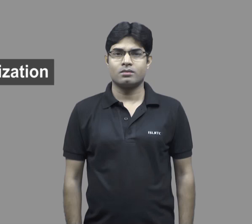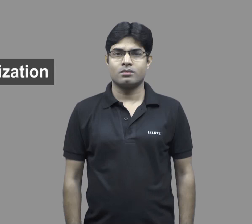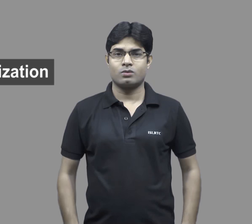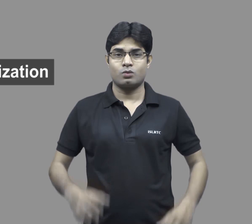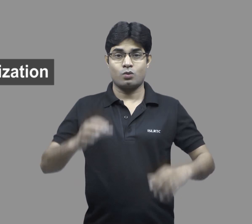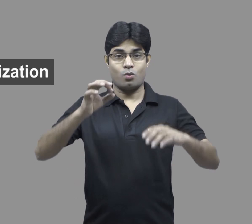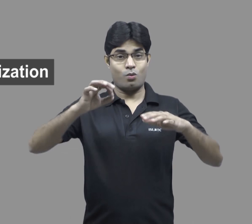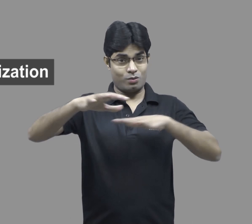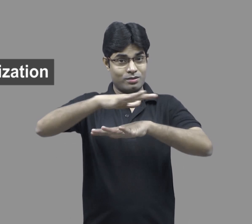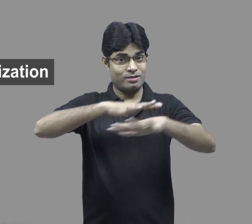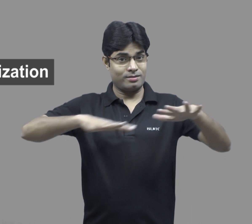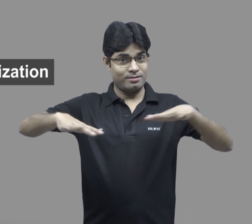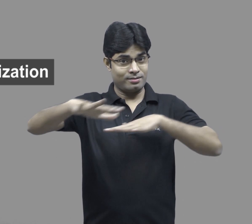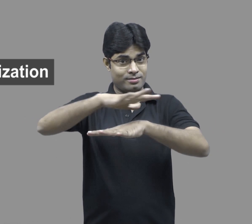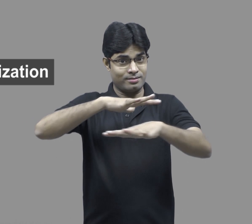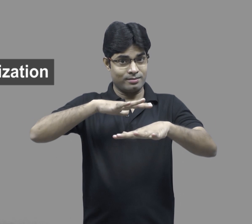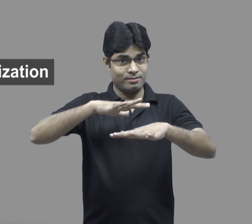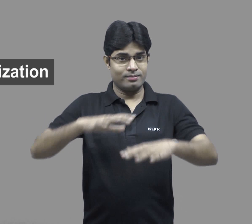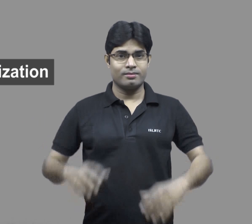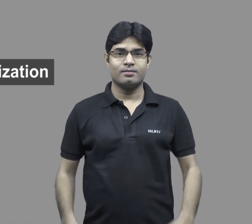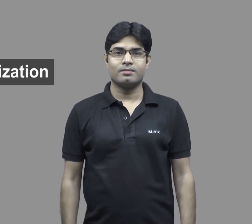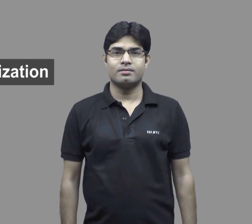Organization